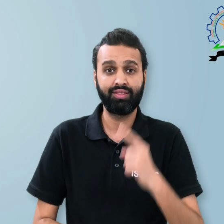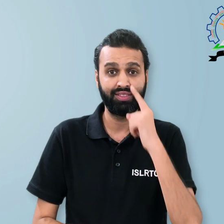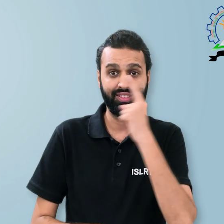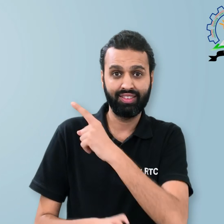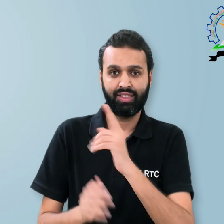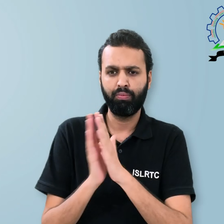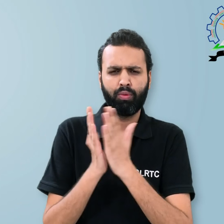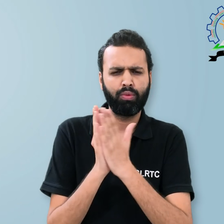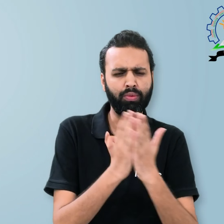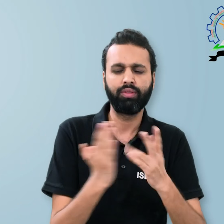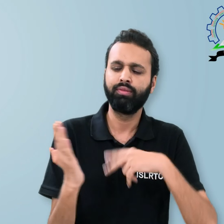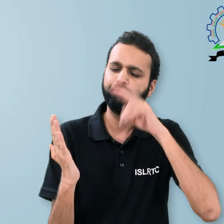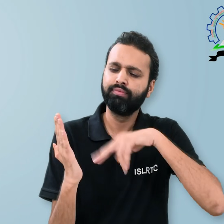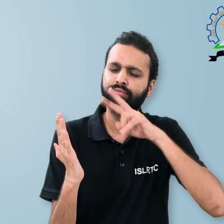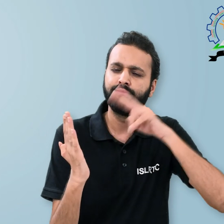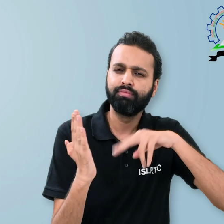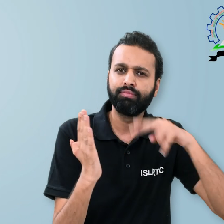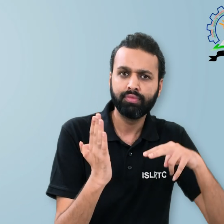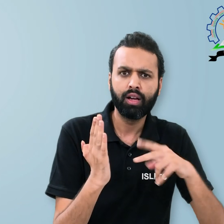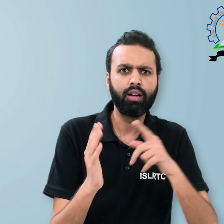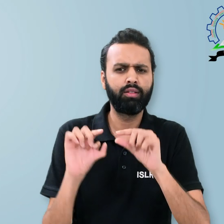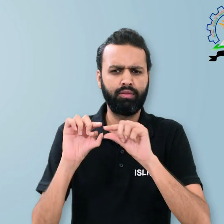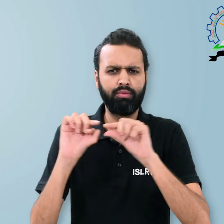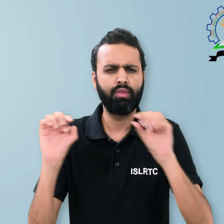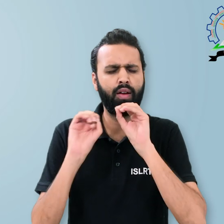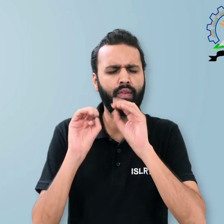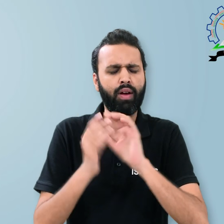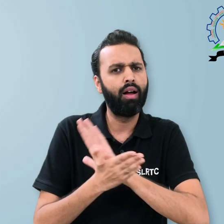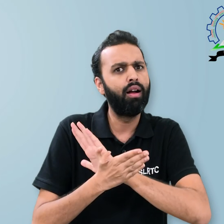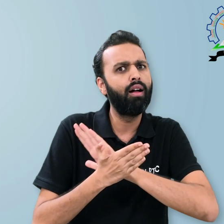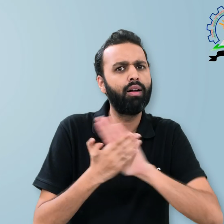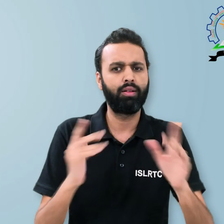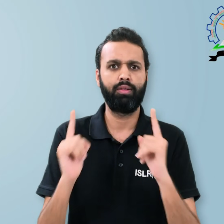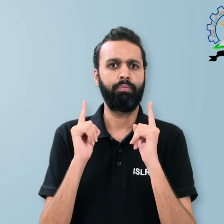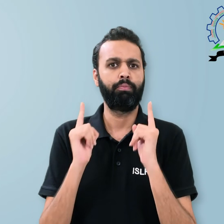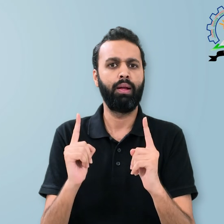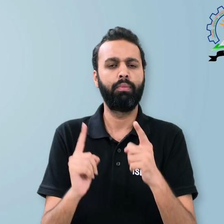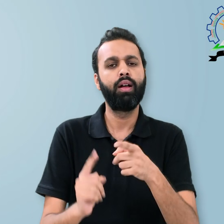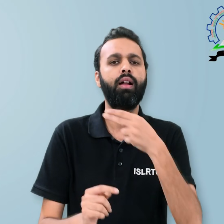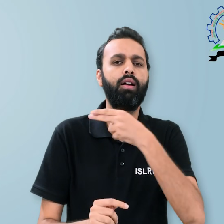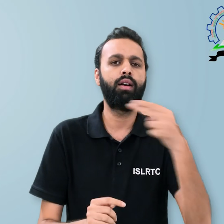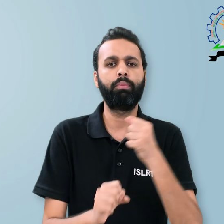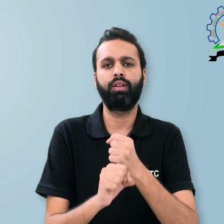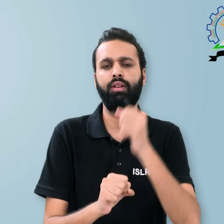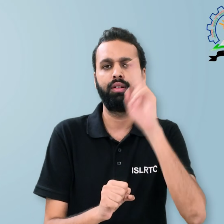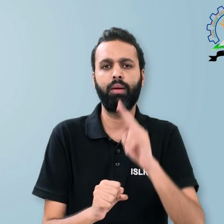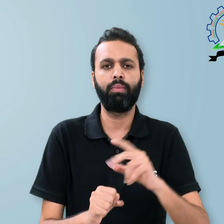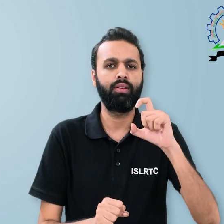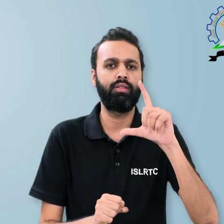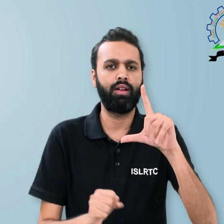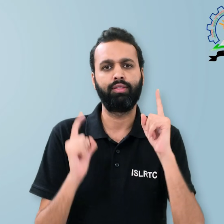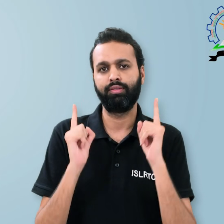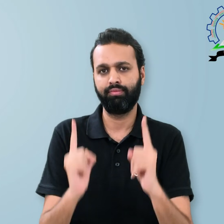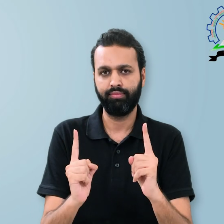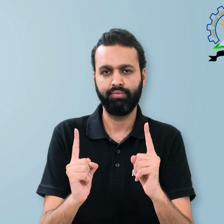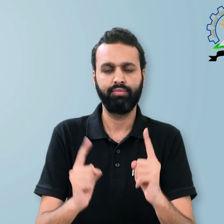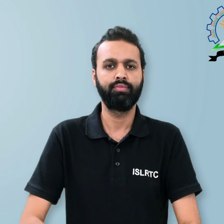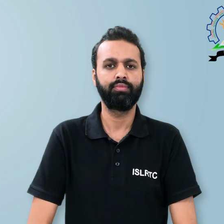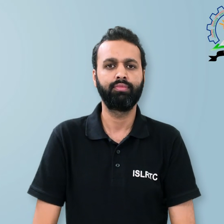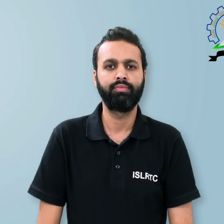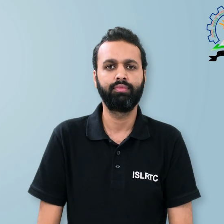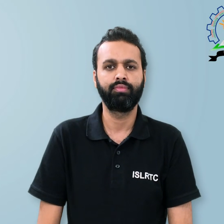Here, “She” is the subject, and “reads” is the verb. This clause can stand alone as a sentence.